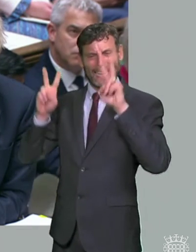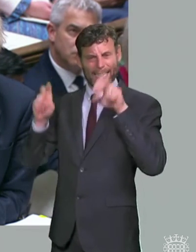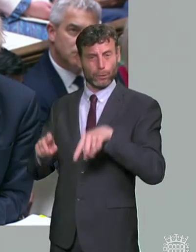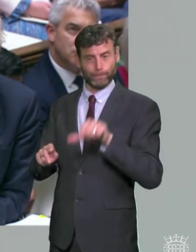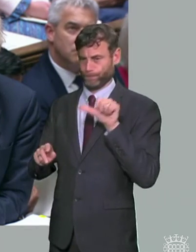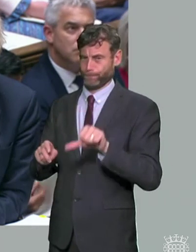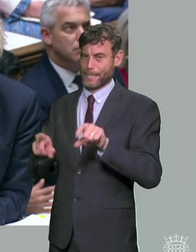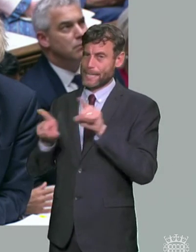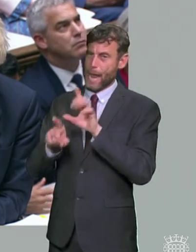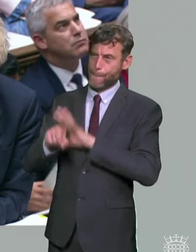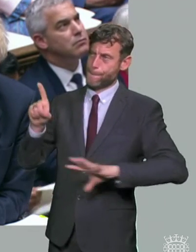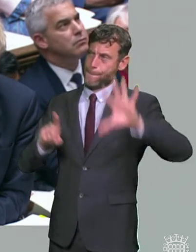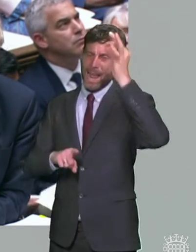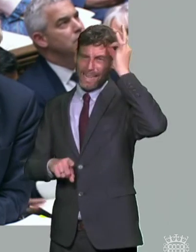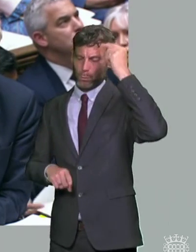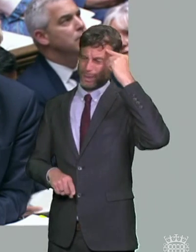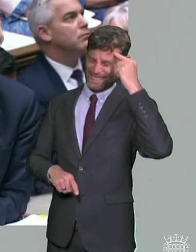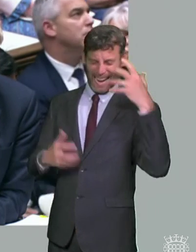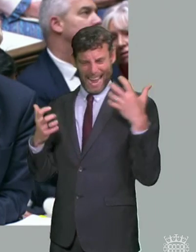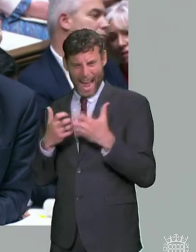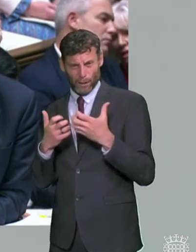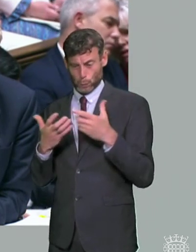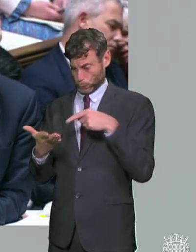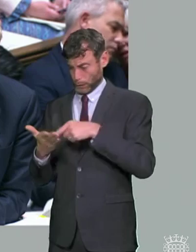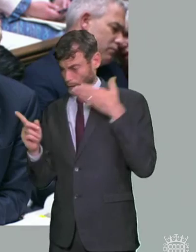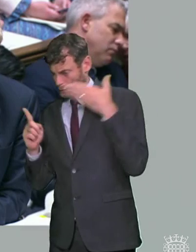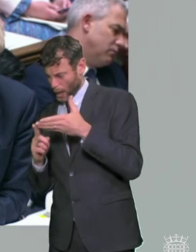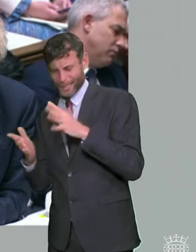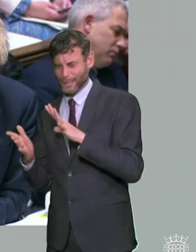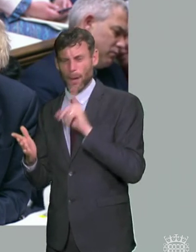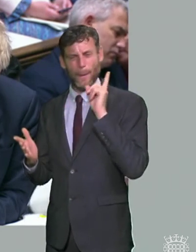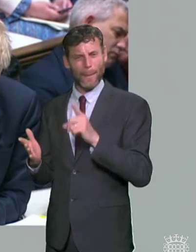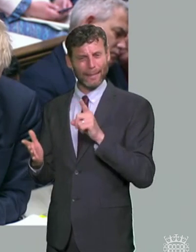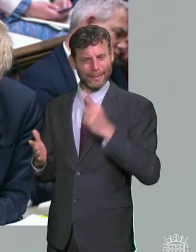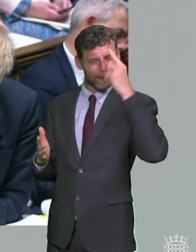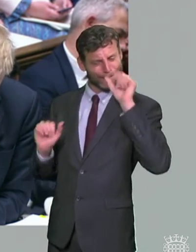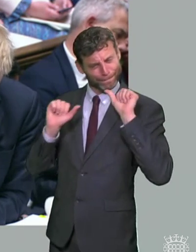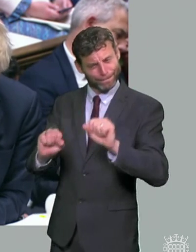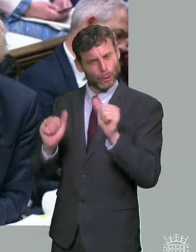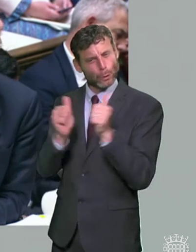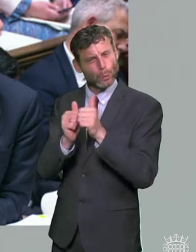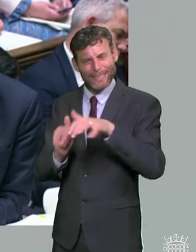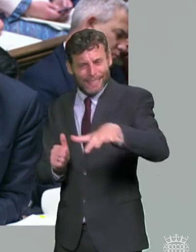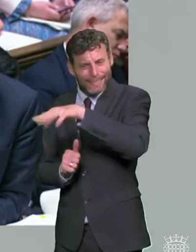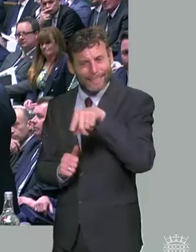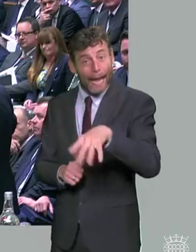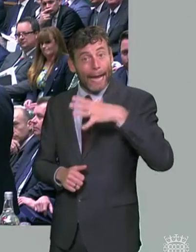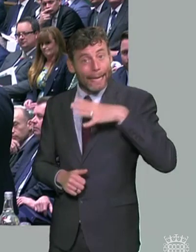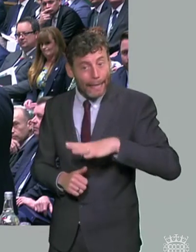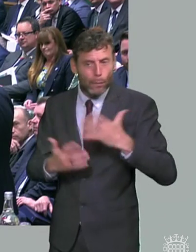We want to make sure that councils are able to build in the right place and sensitively to local needs.